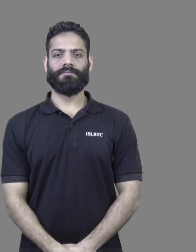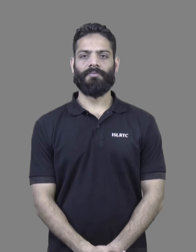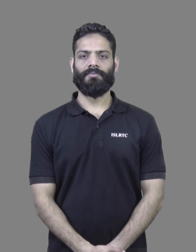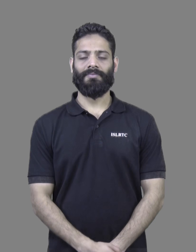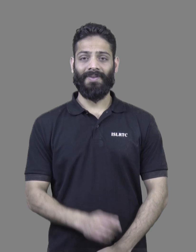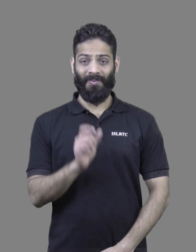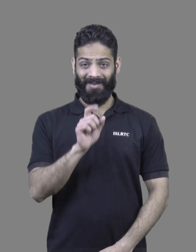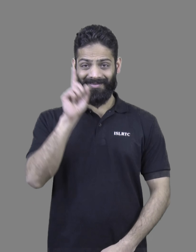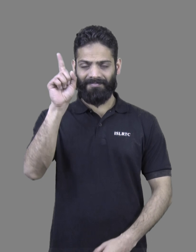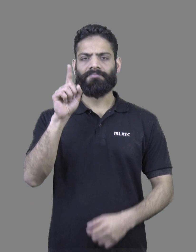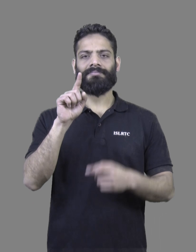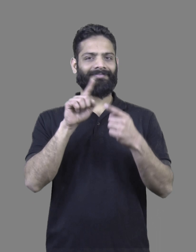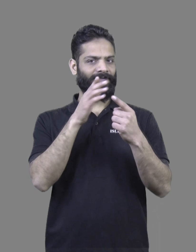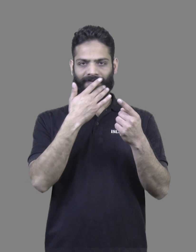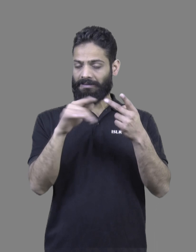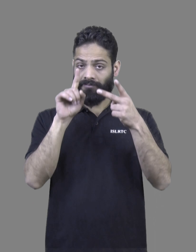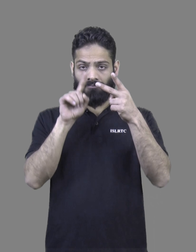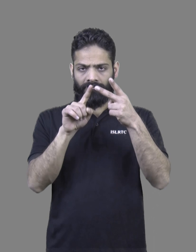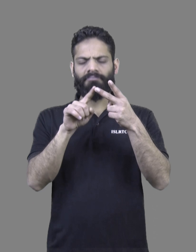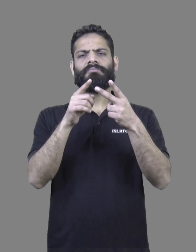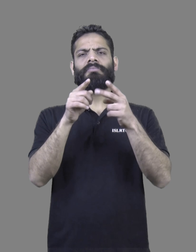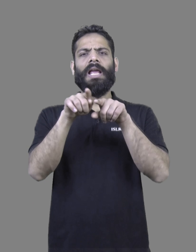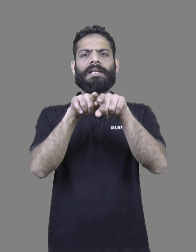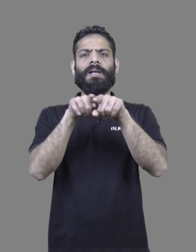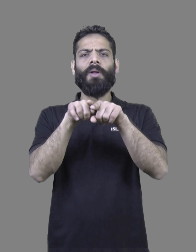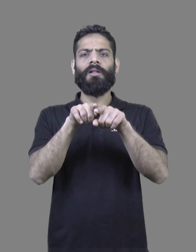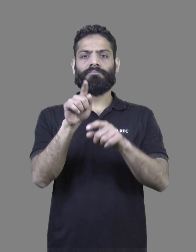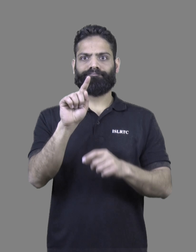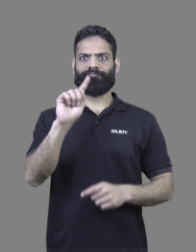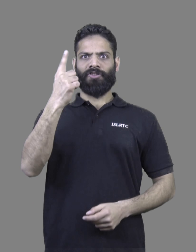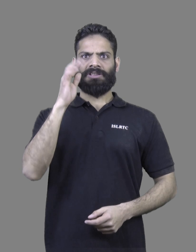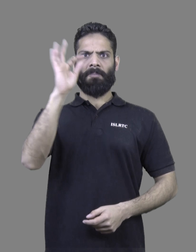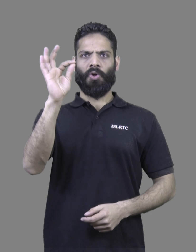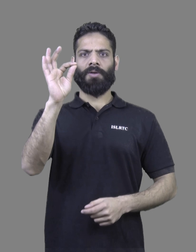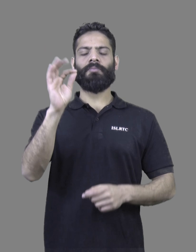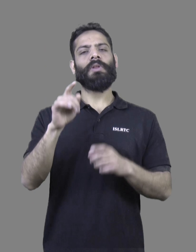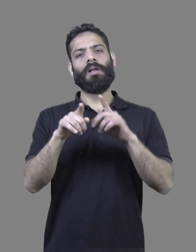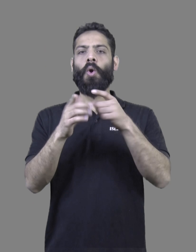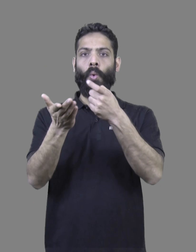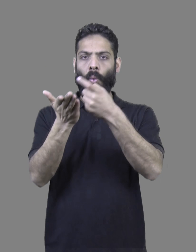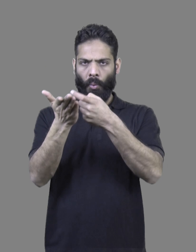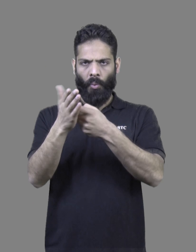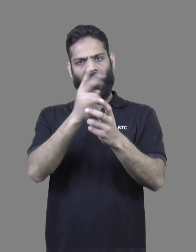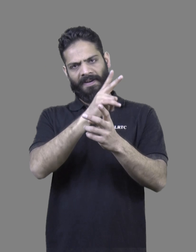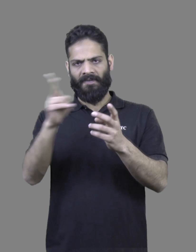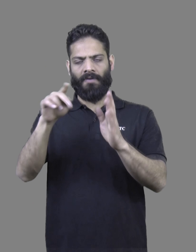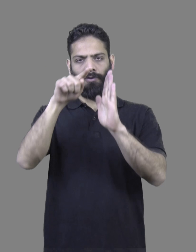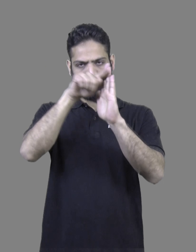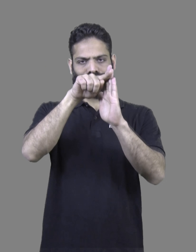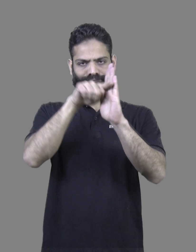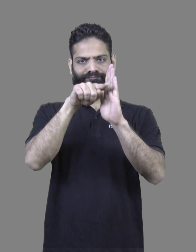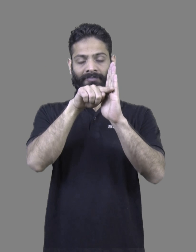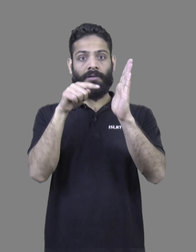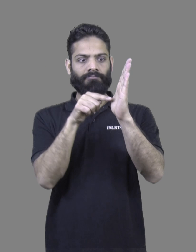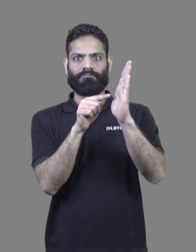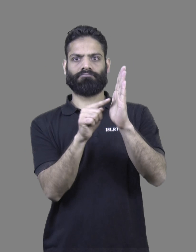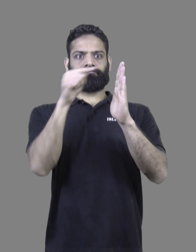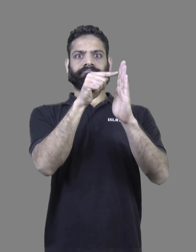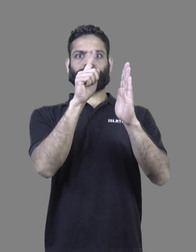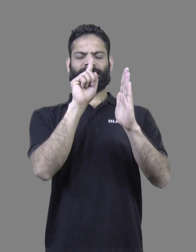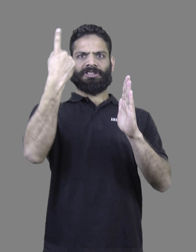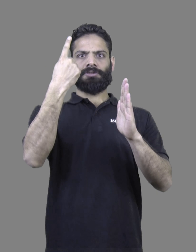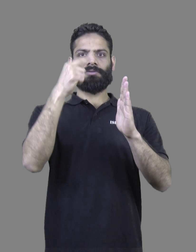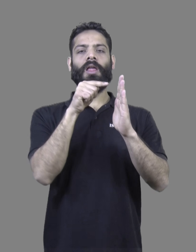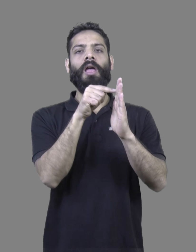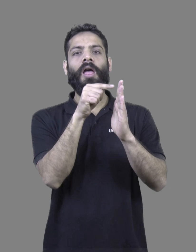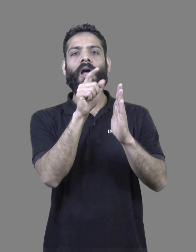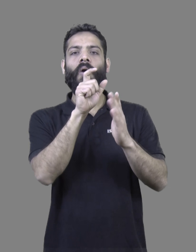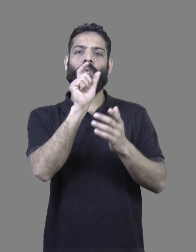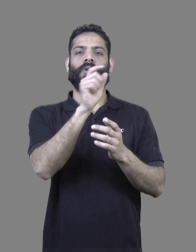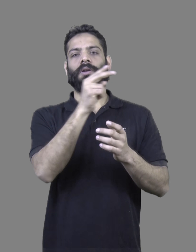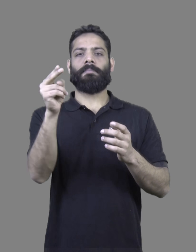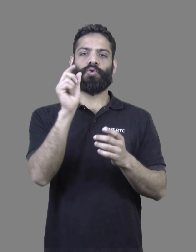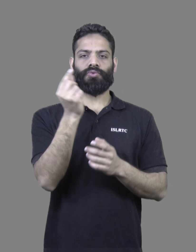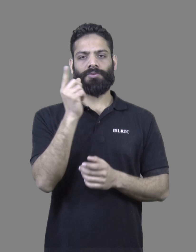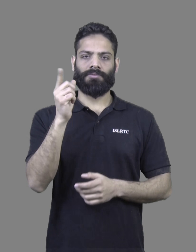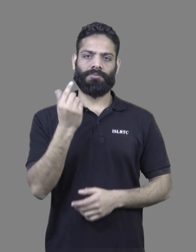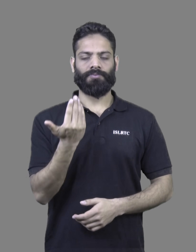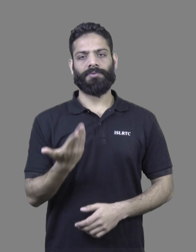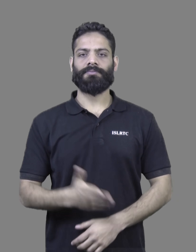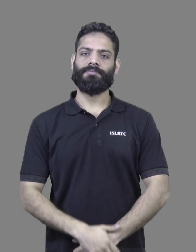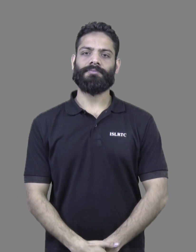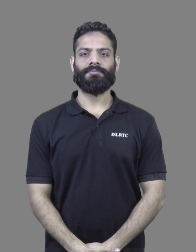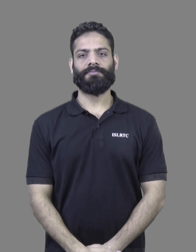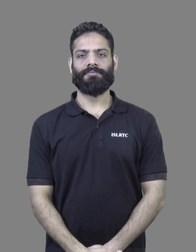Cardinal Key Fundamental